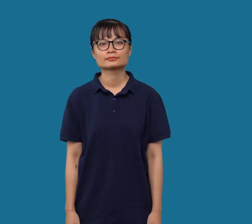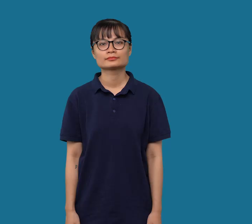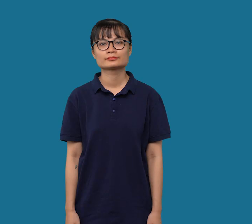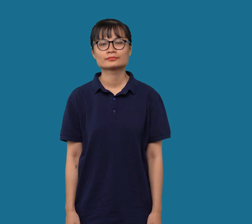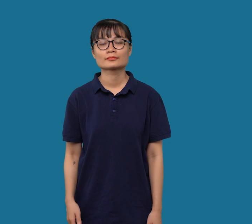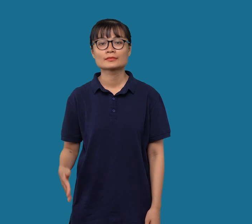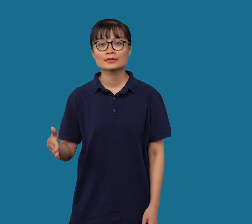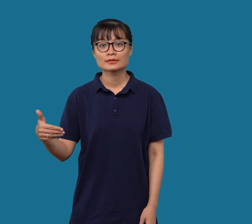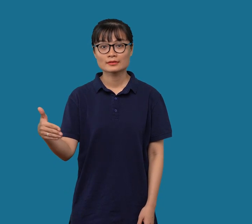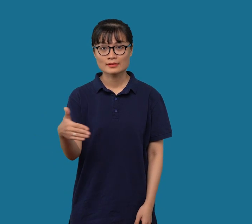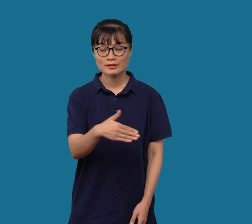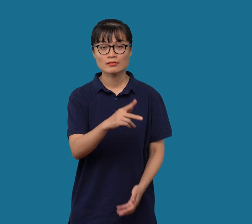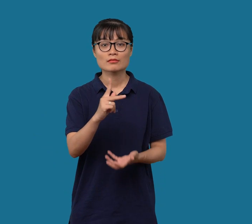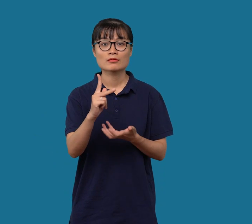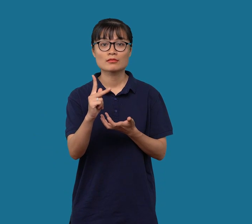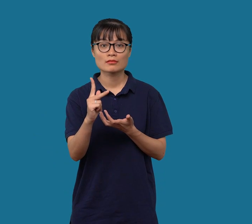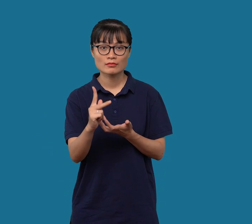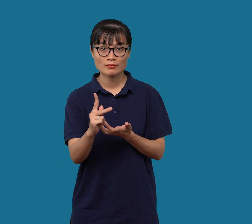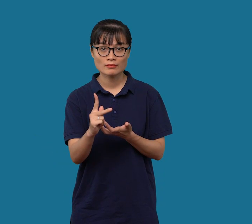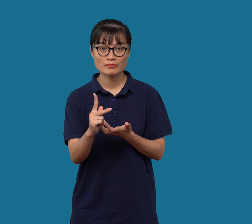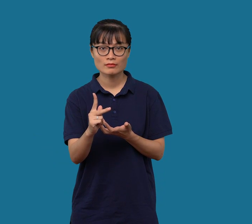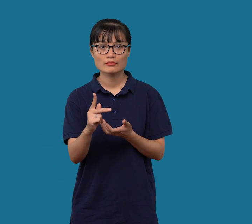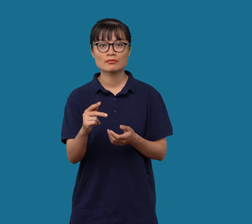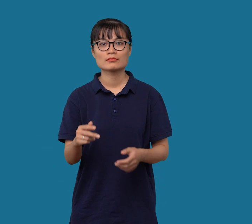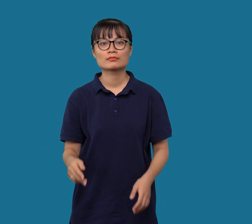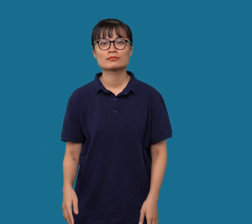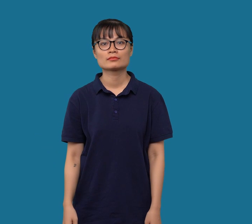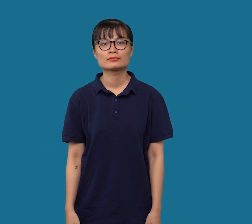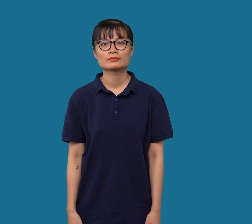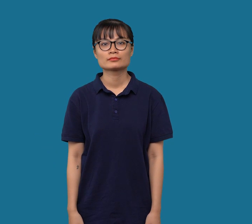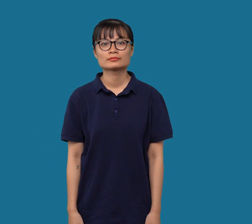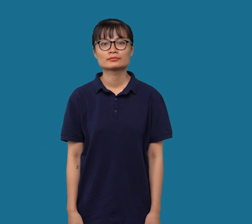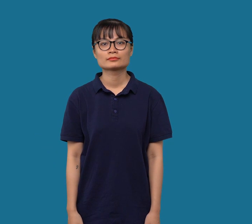cá kho